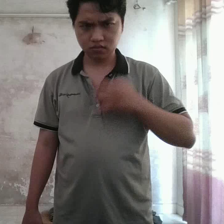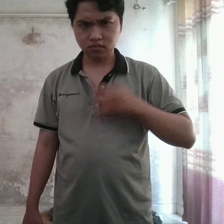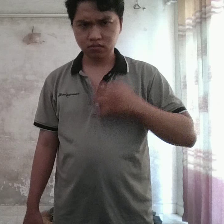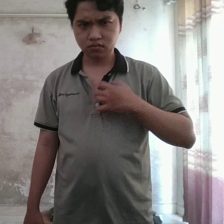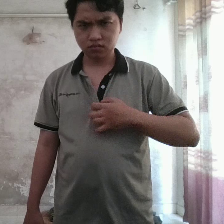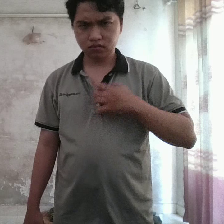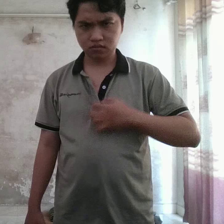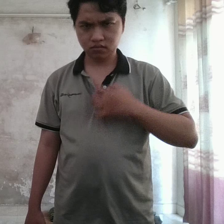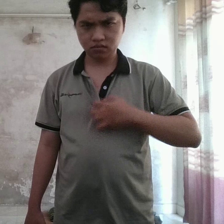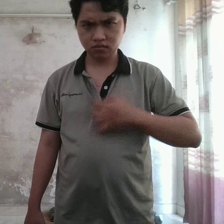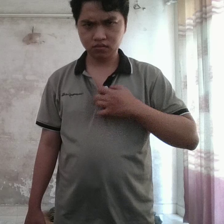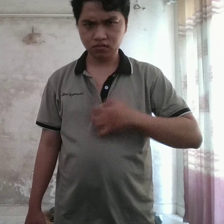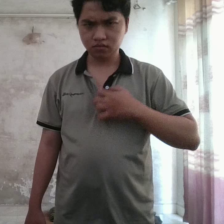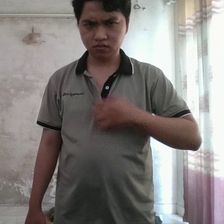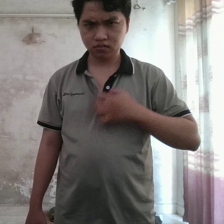ghen